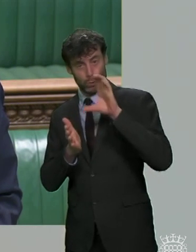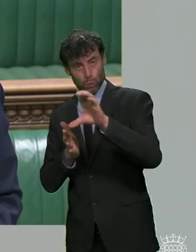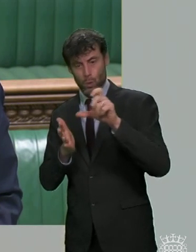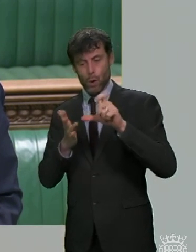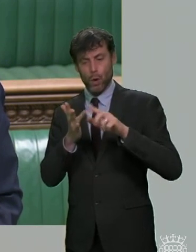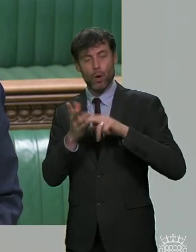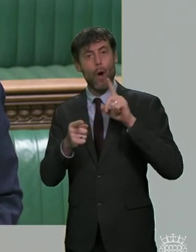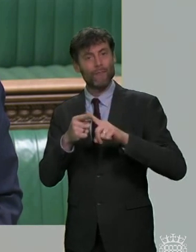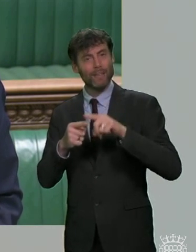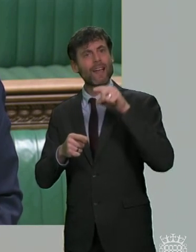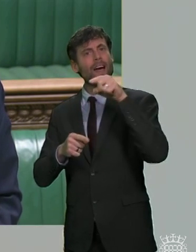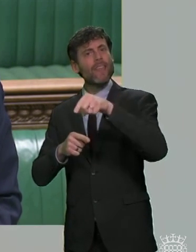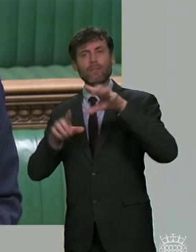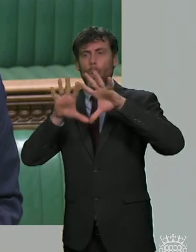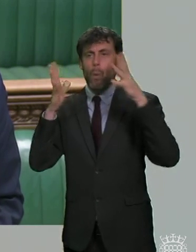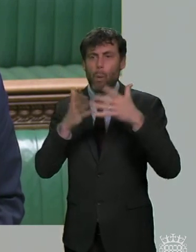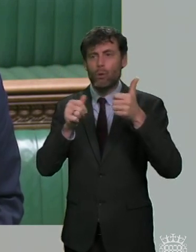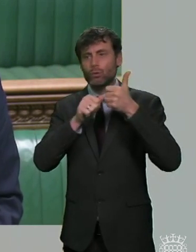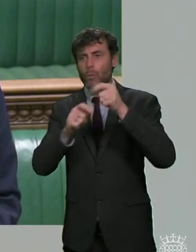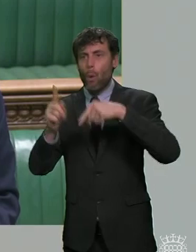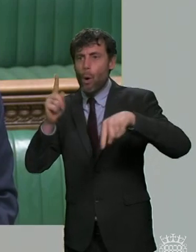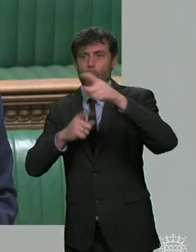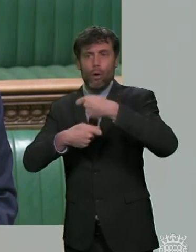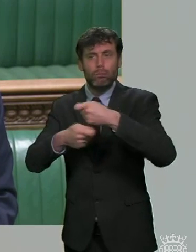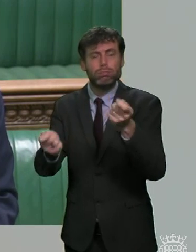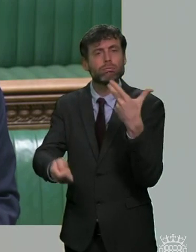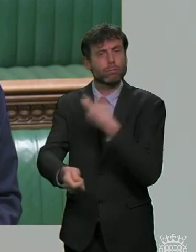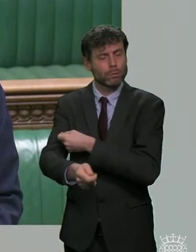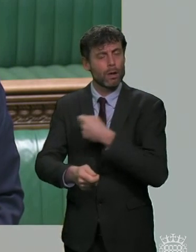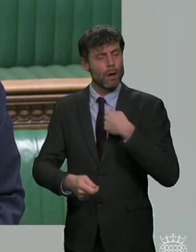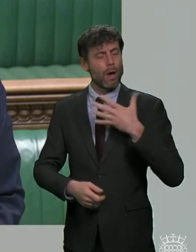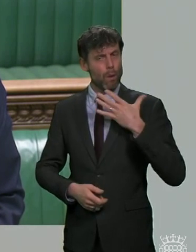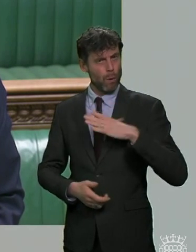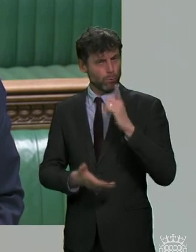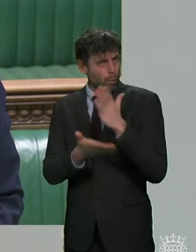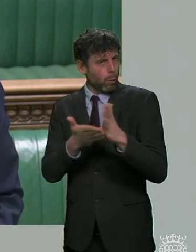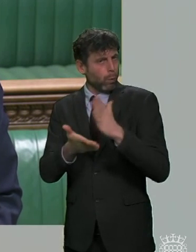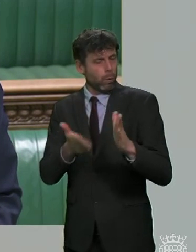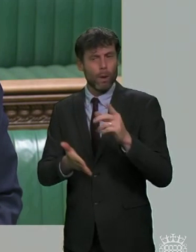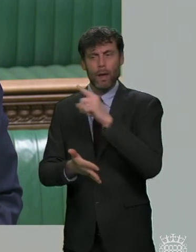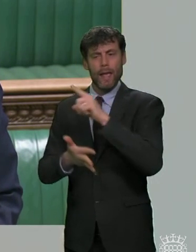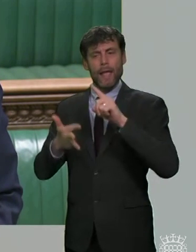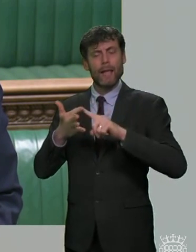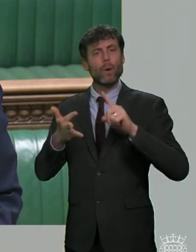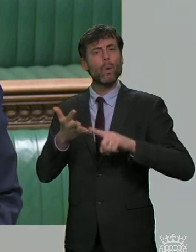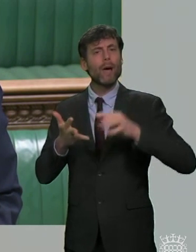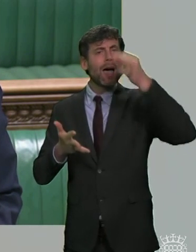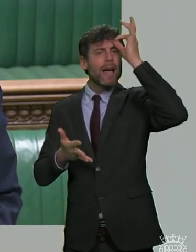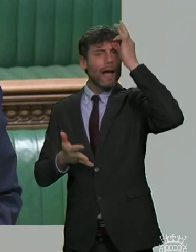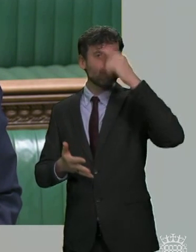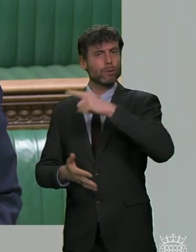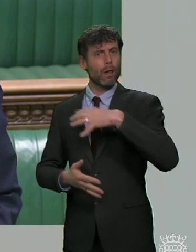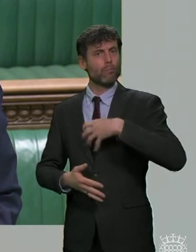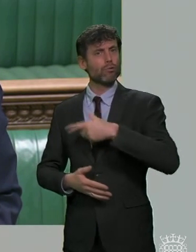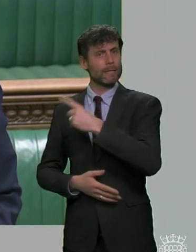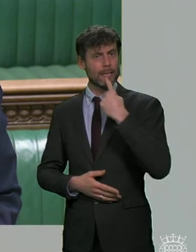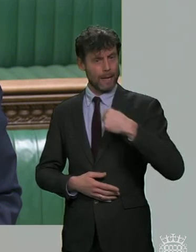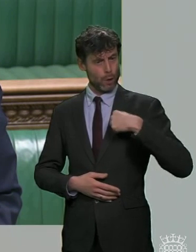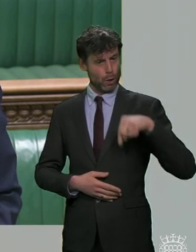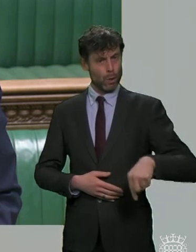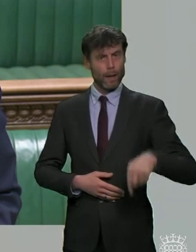I therefore wish to correct the suggestion from the European Council President that the UK has blocked vaccine exports.